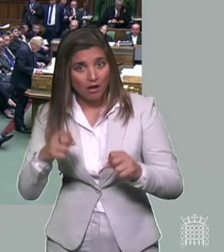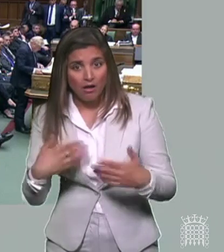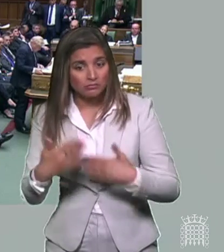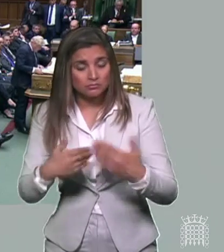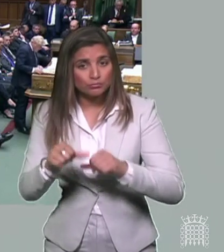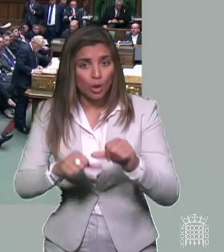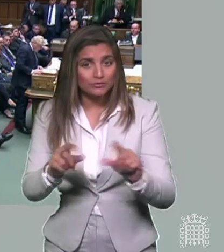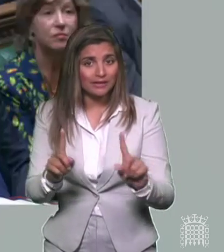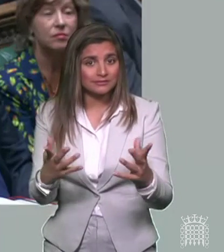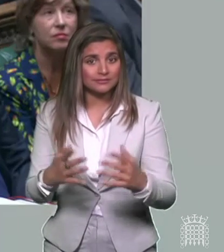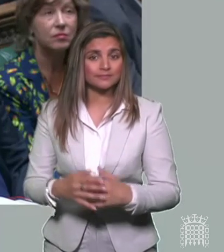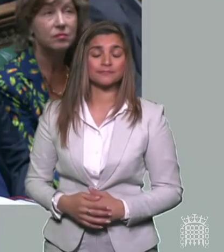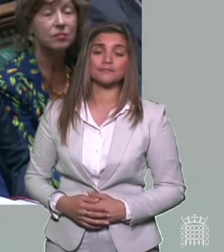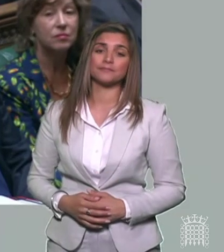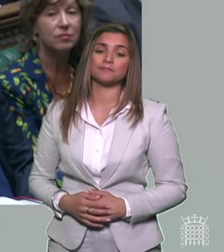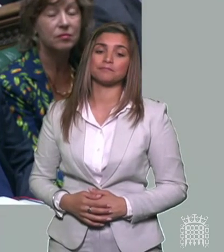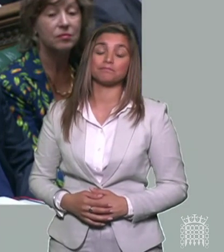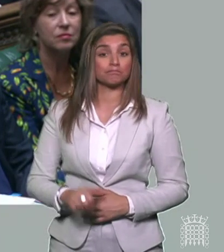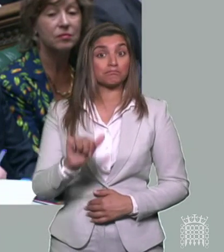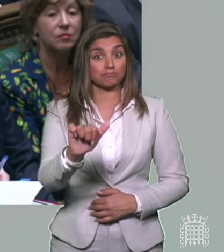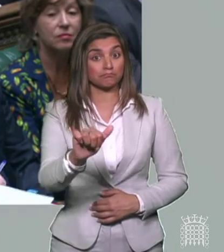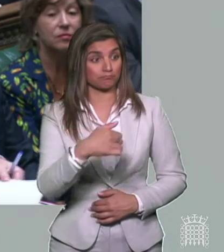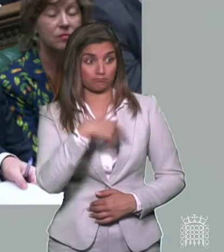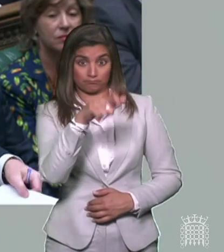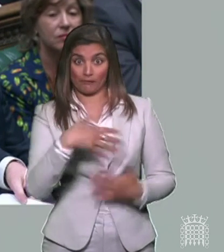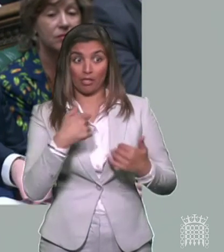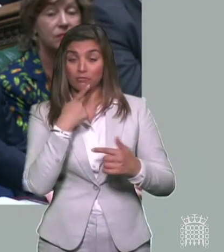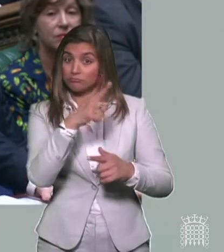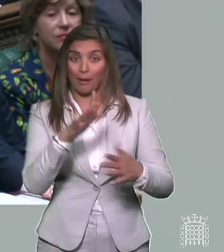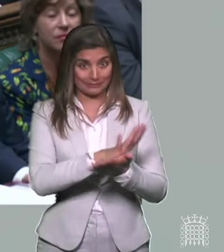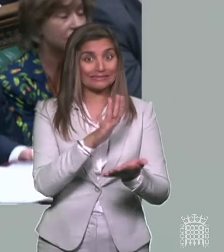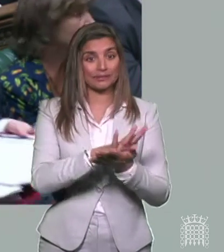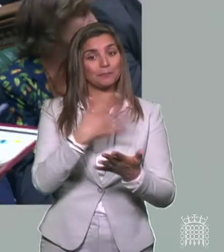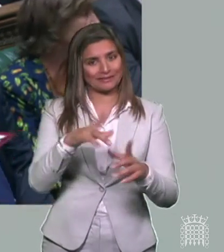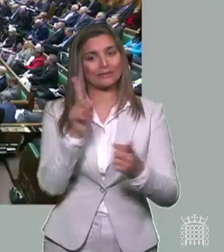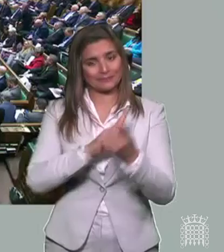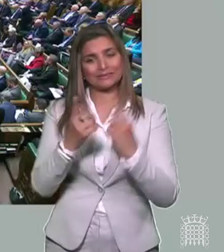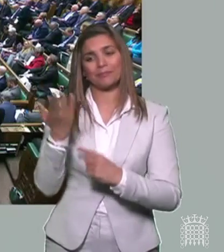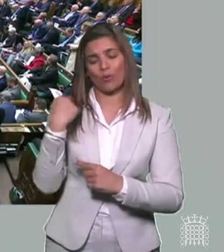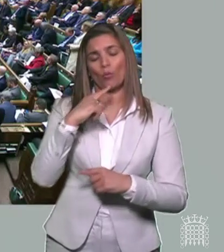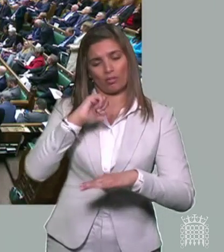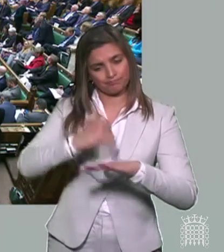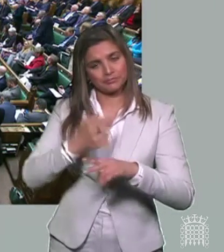my right honourable Friend the Health Secretary has told me that he has met those individuals before and he is happy to meet them again.